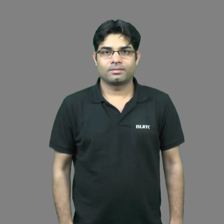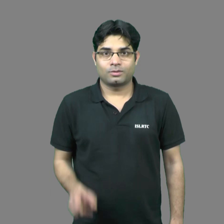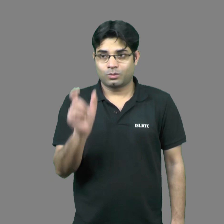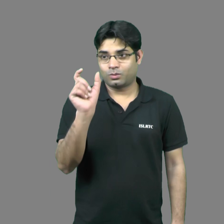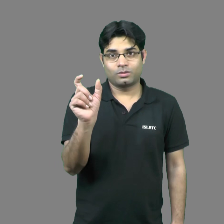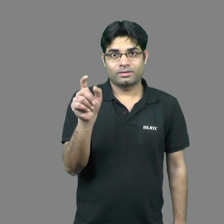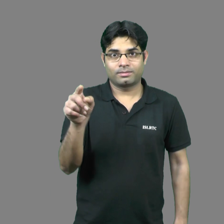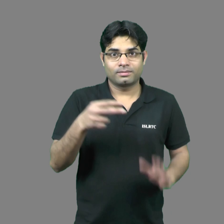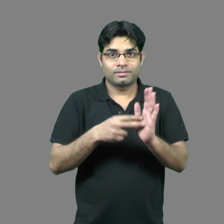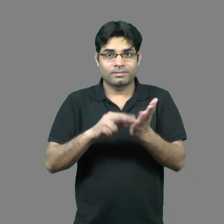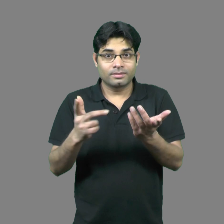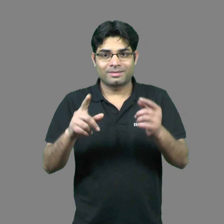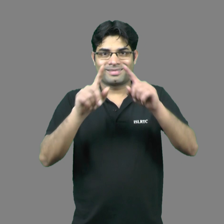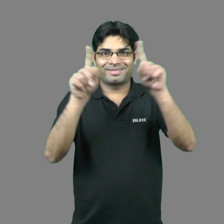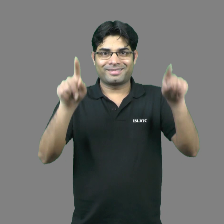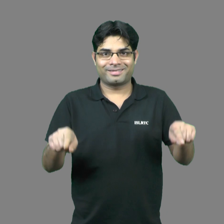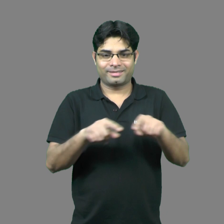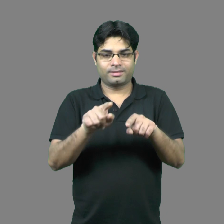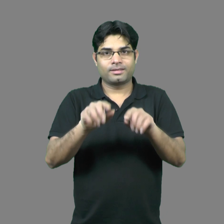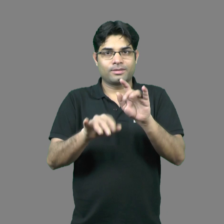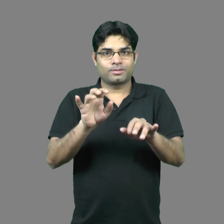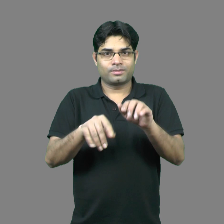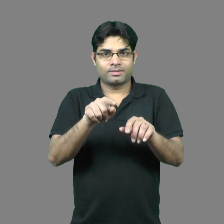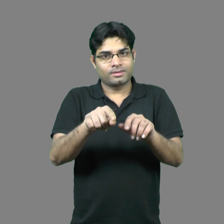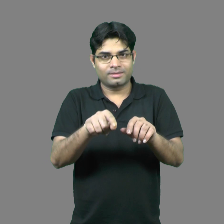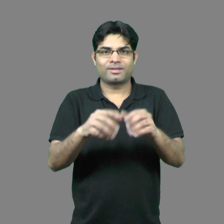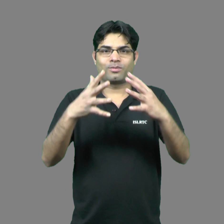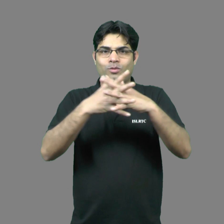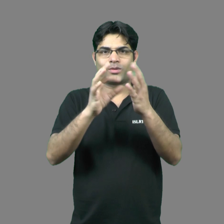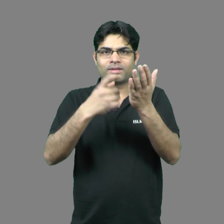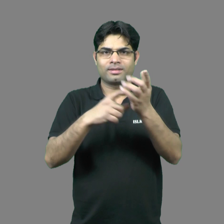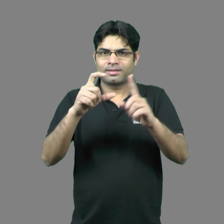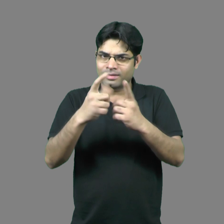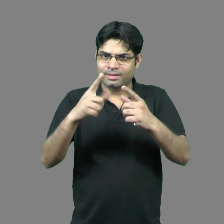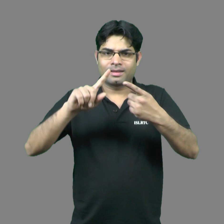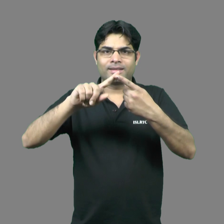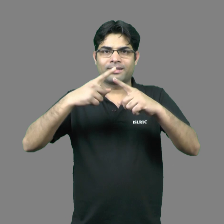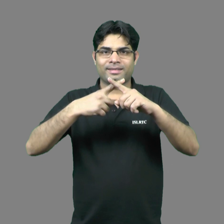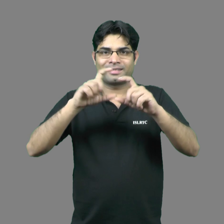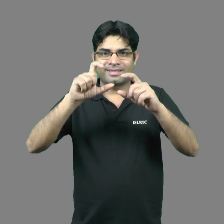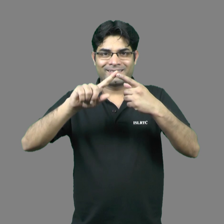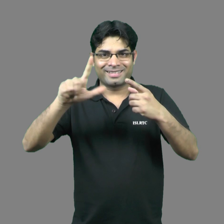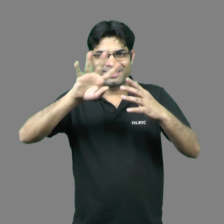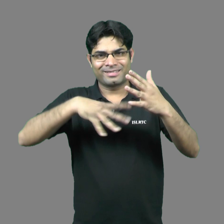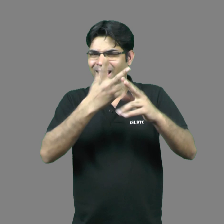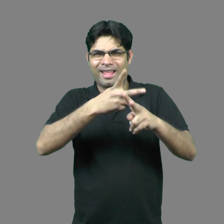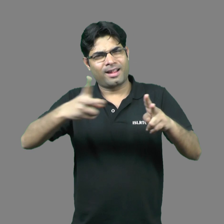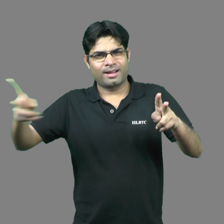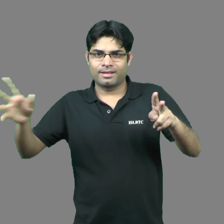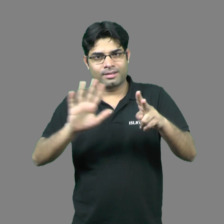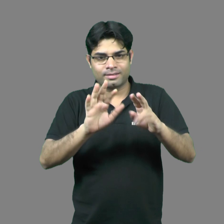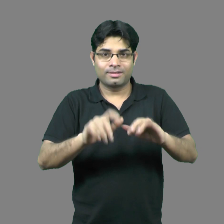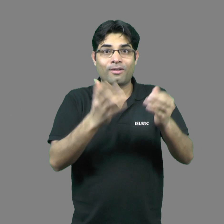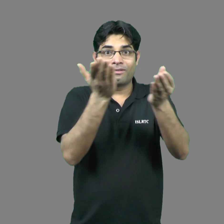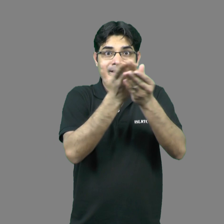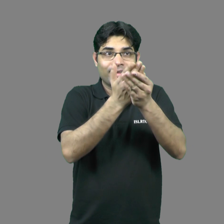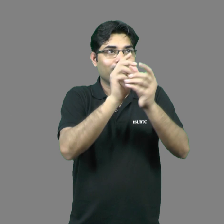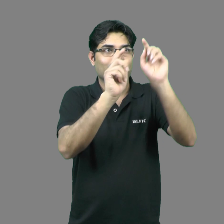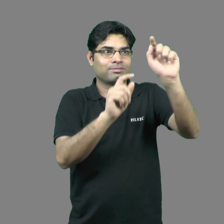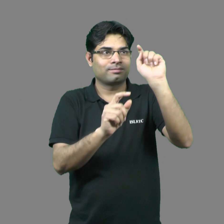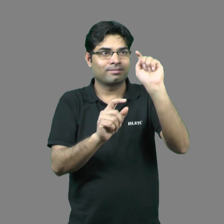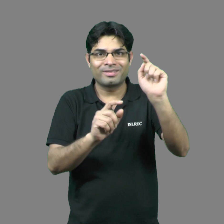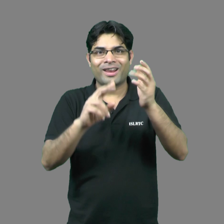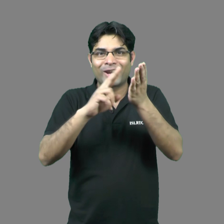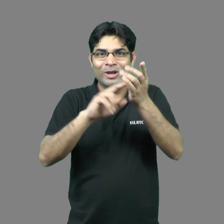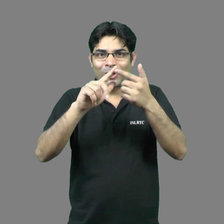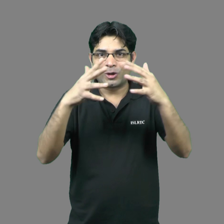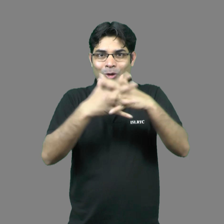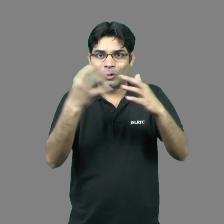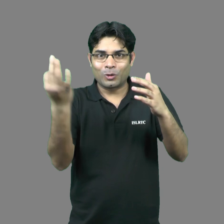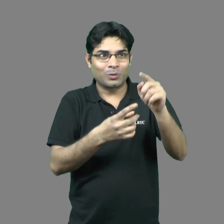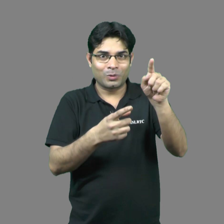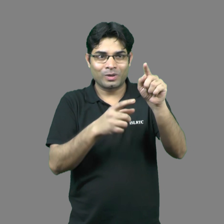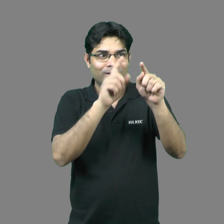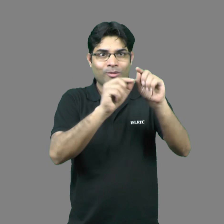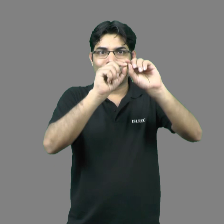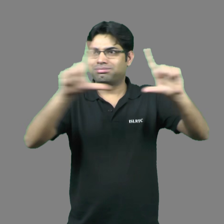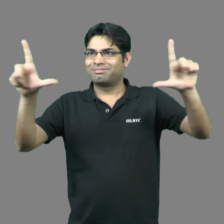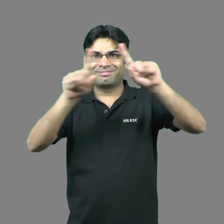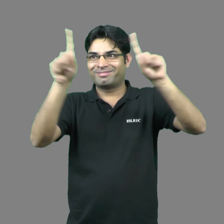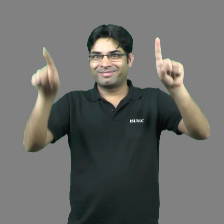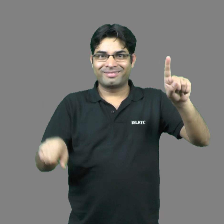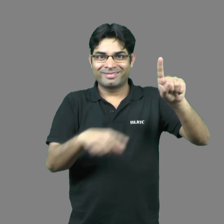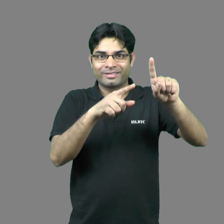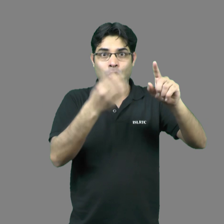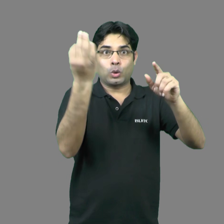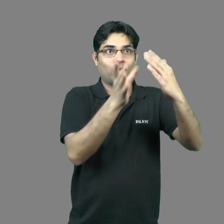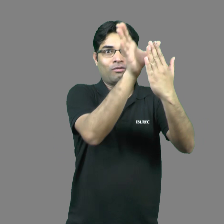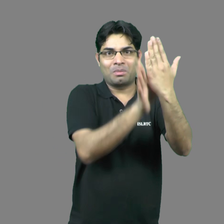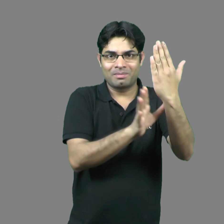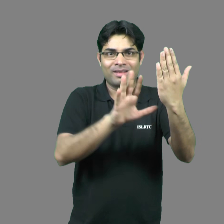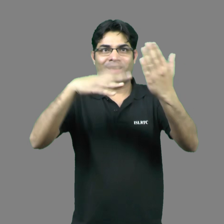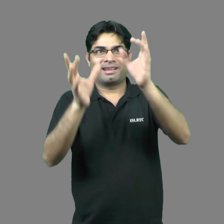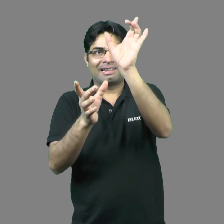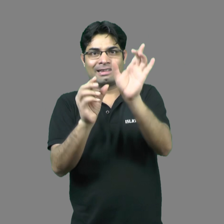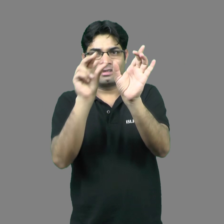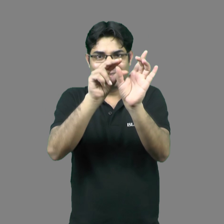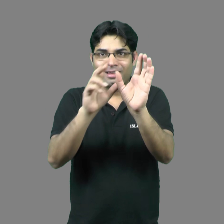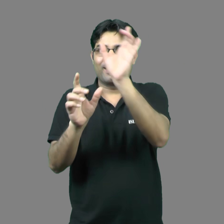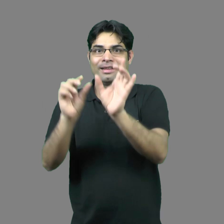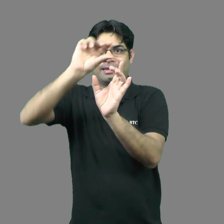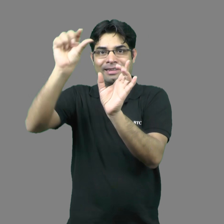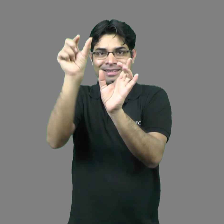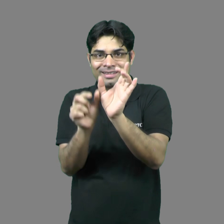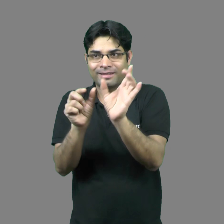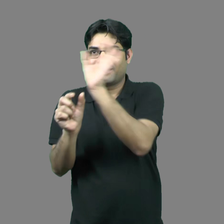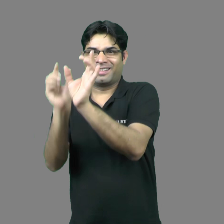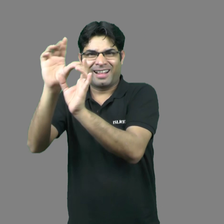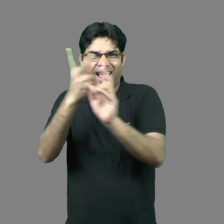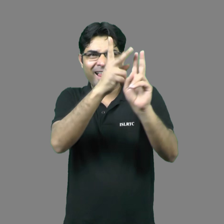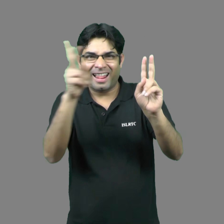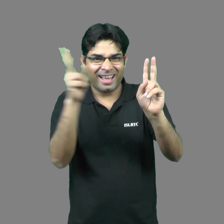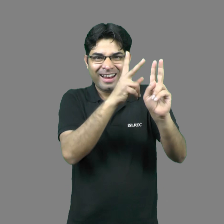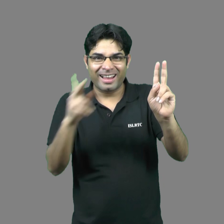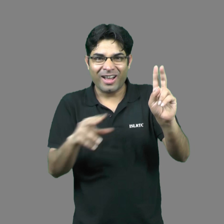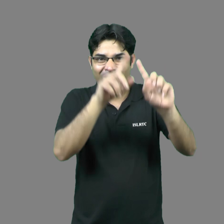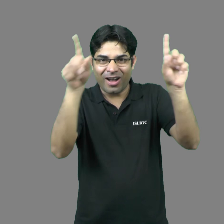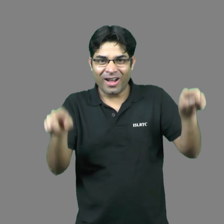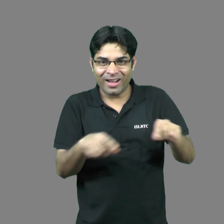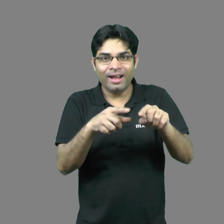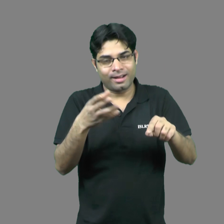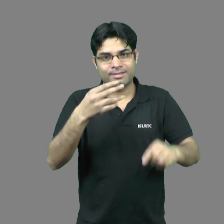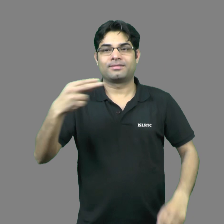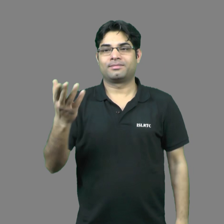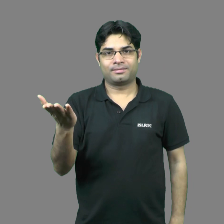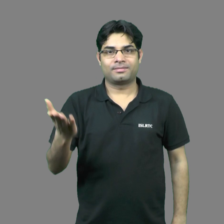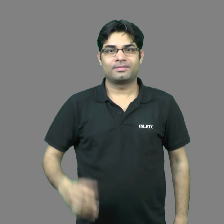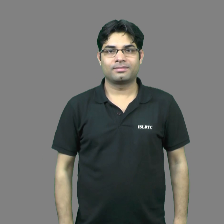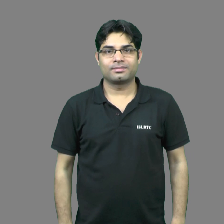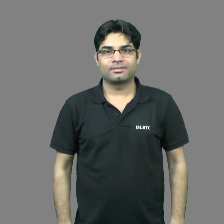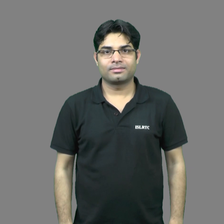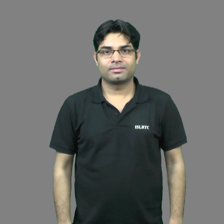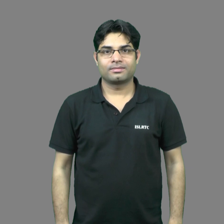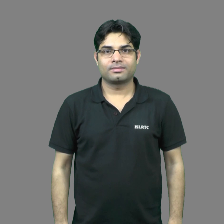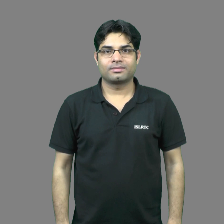Word Template